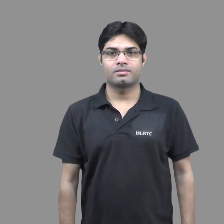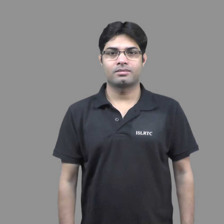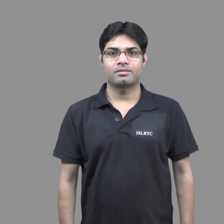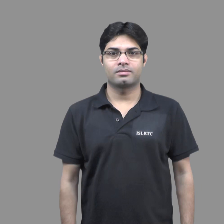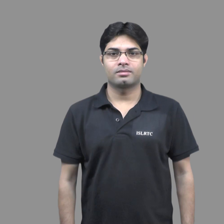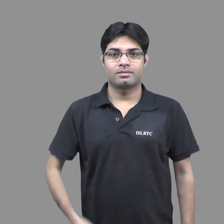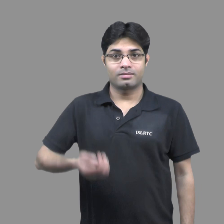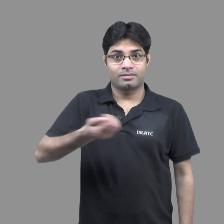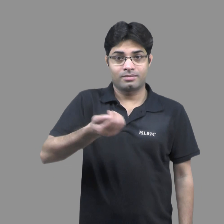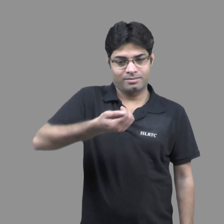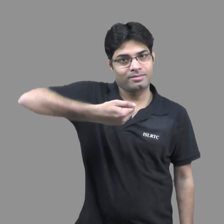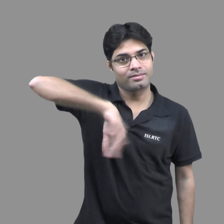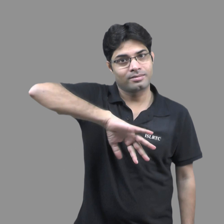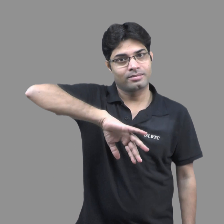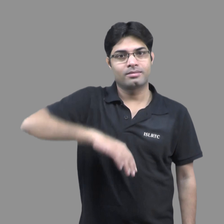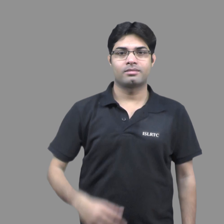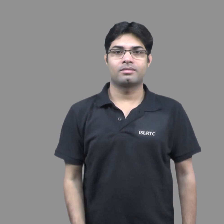Dice